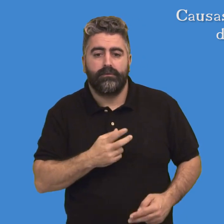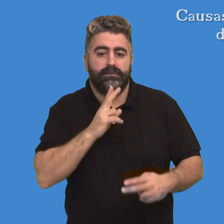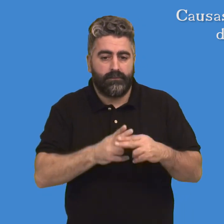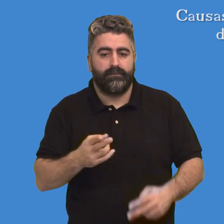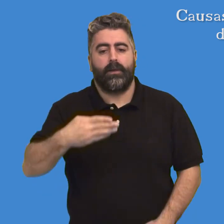nombre